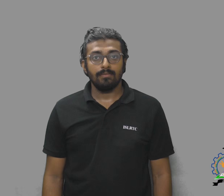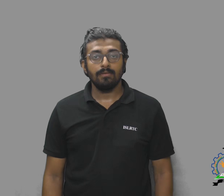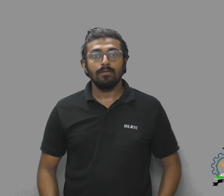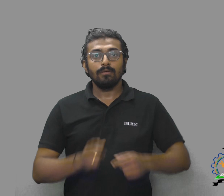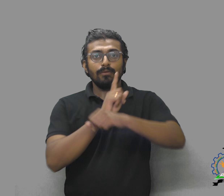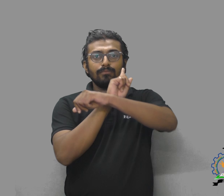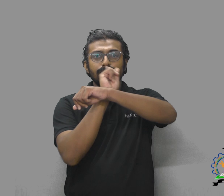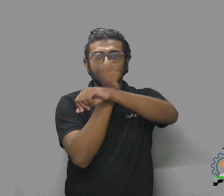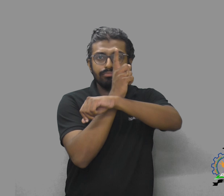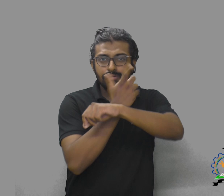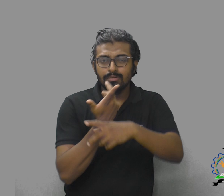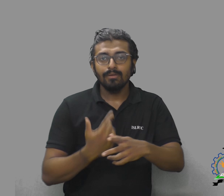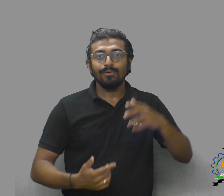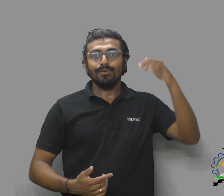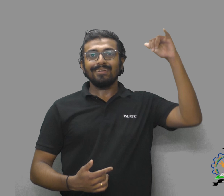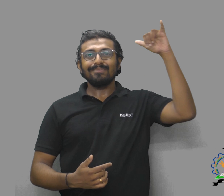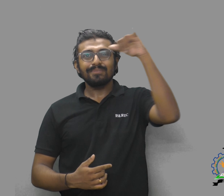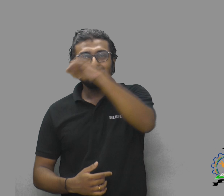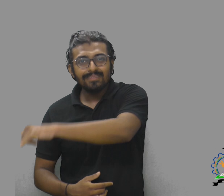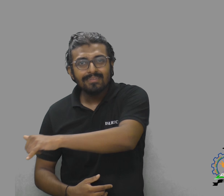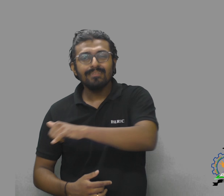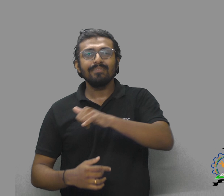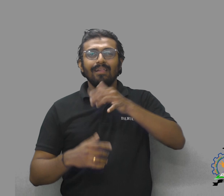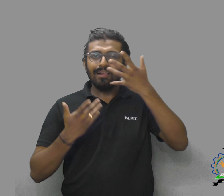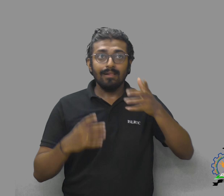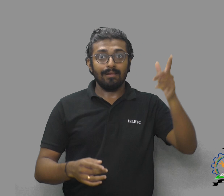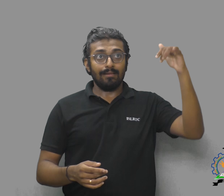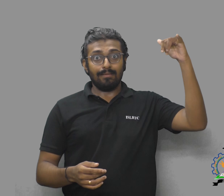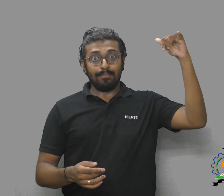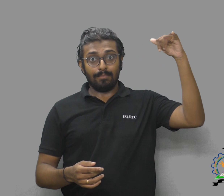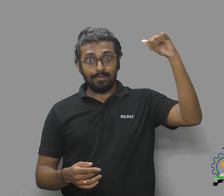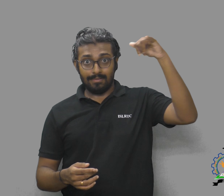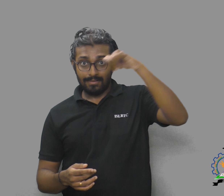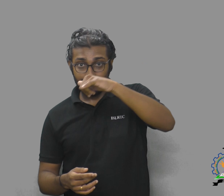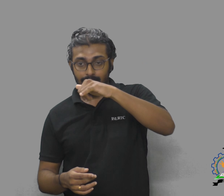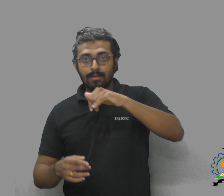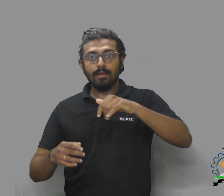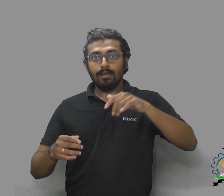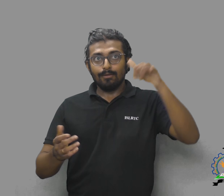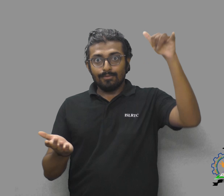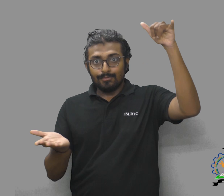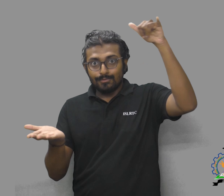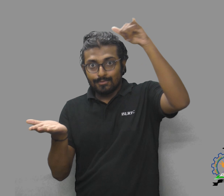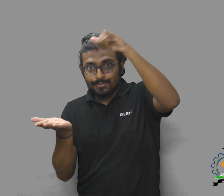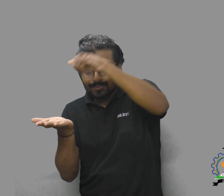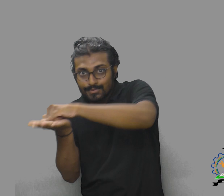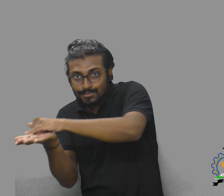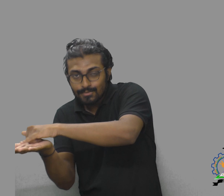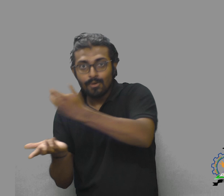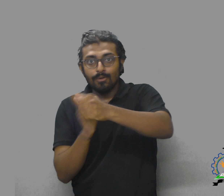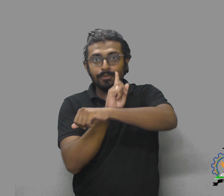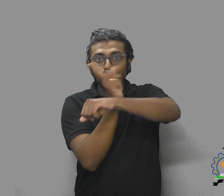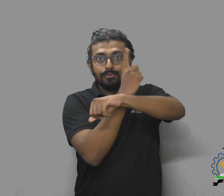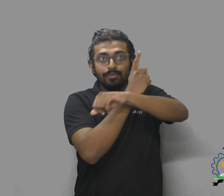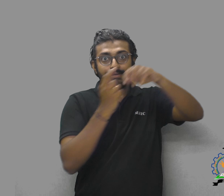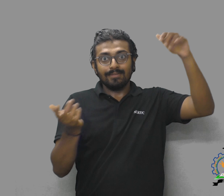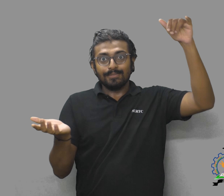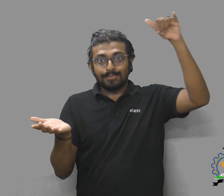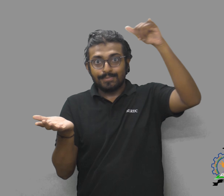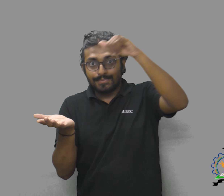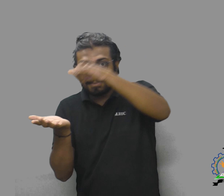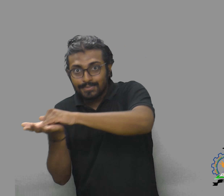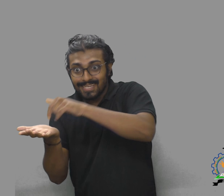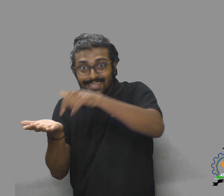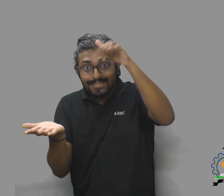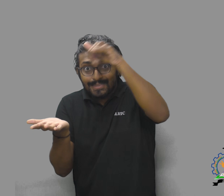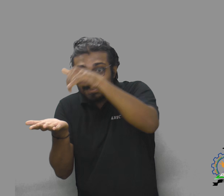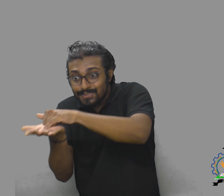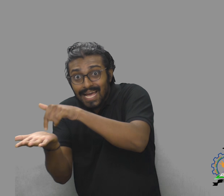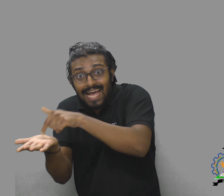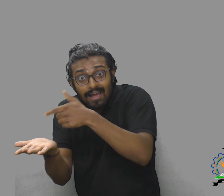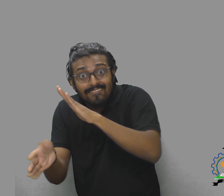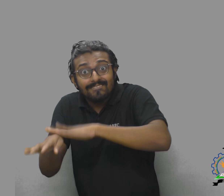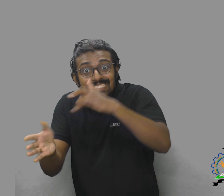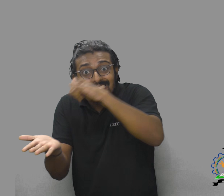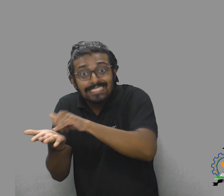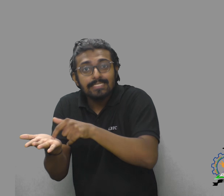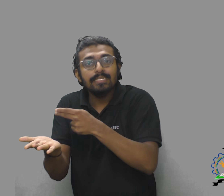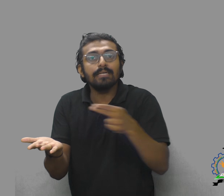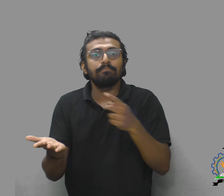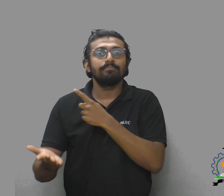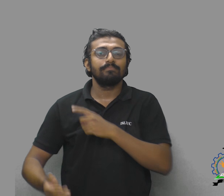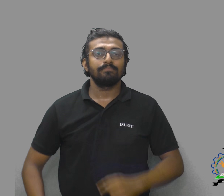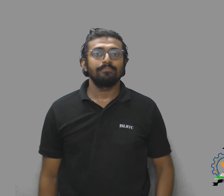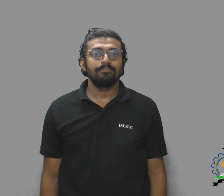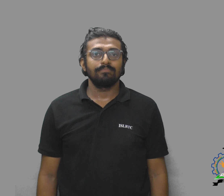Land